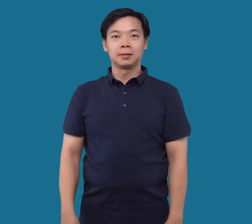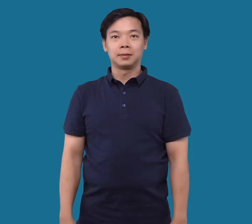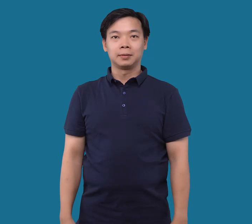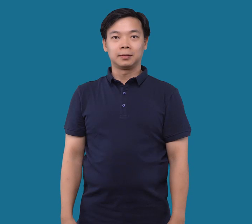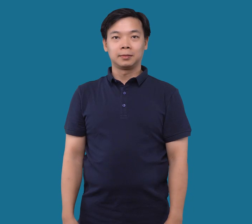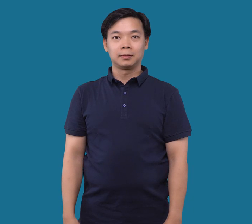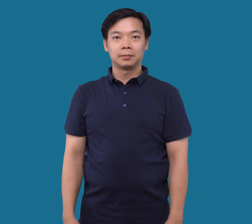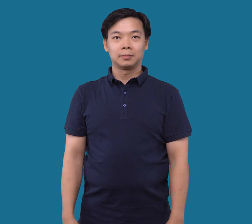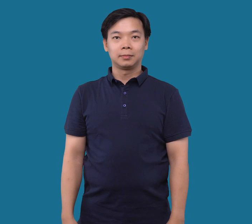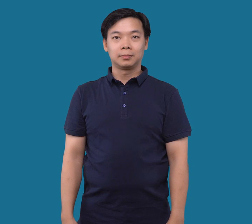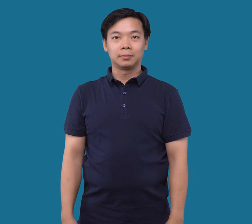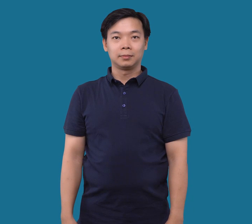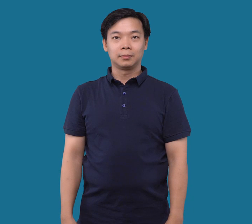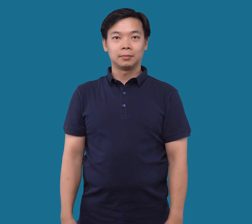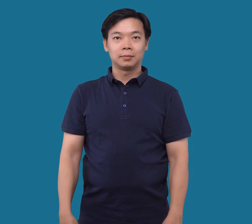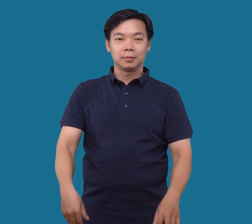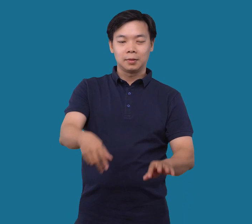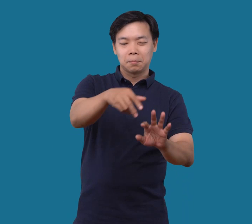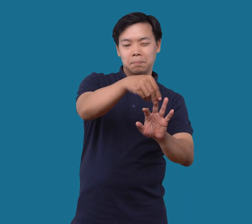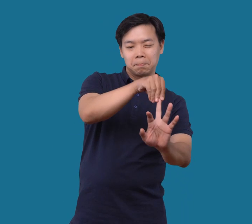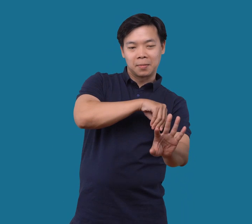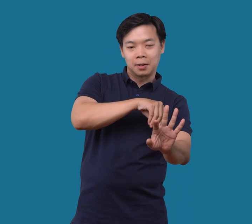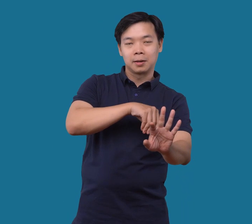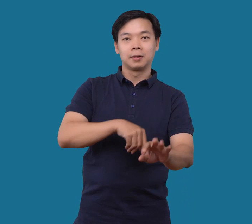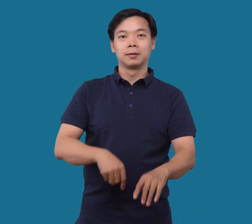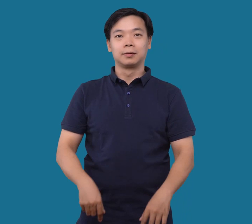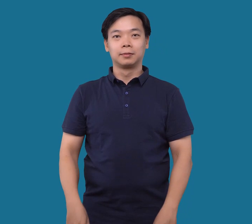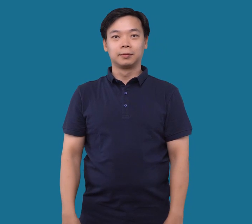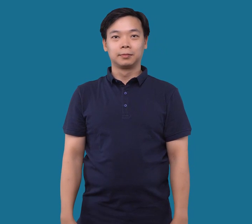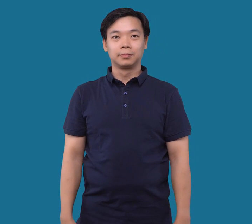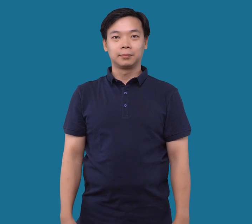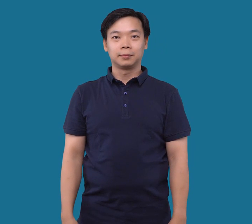bắn bi